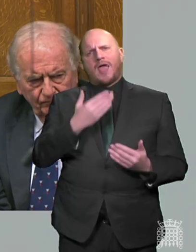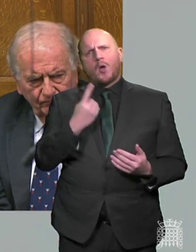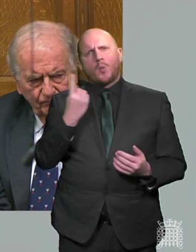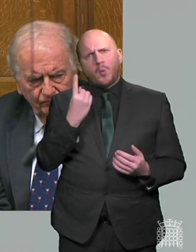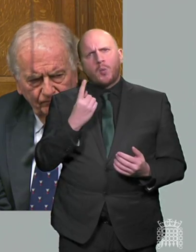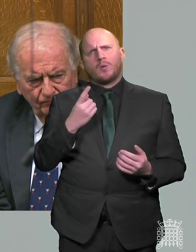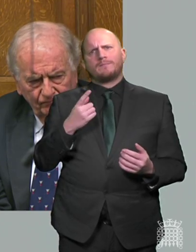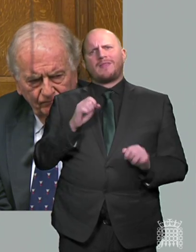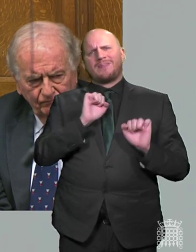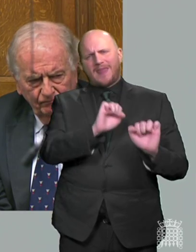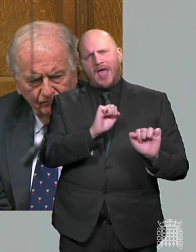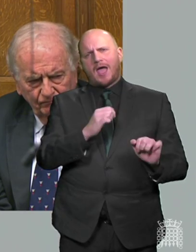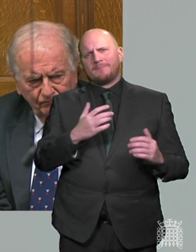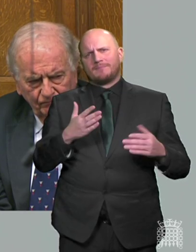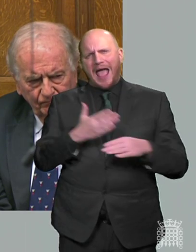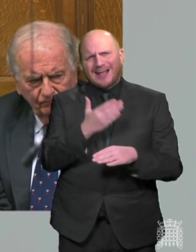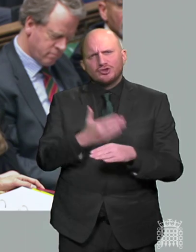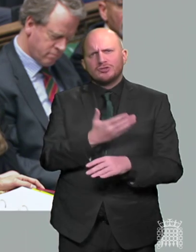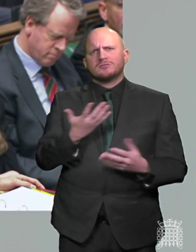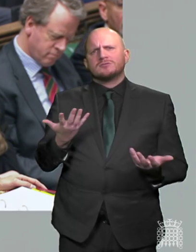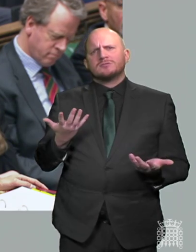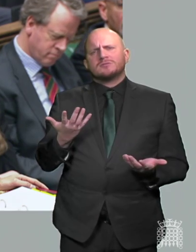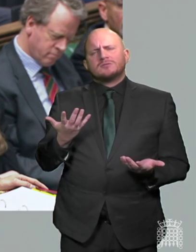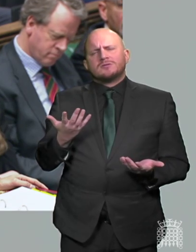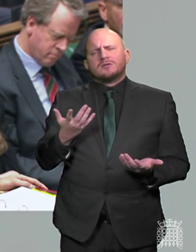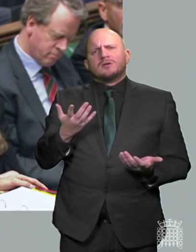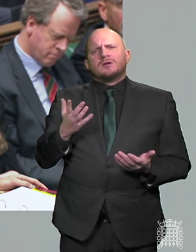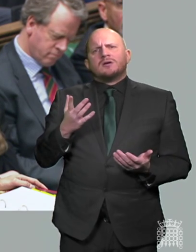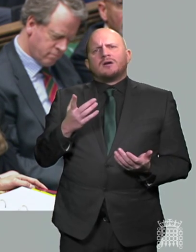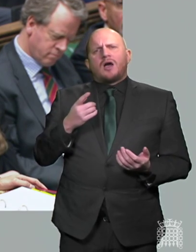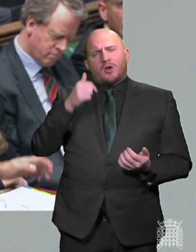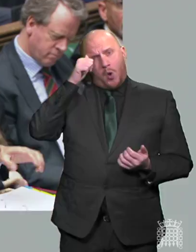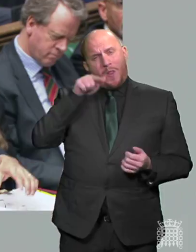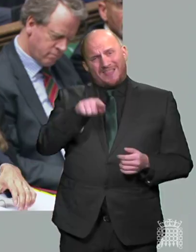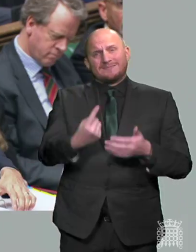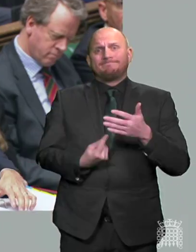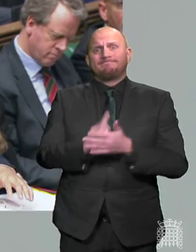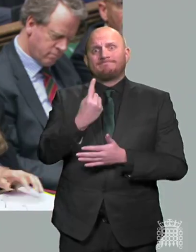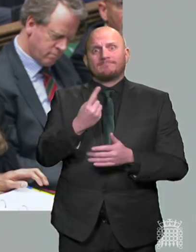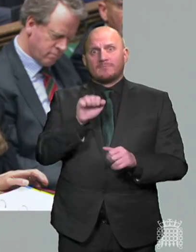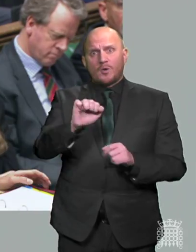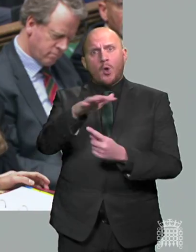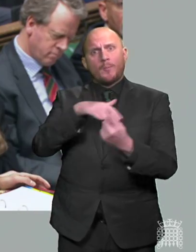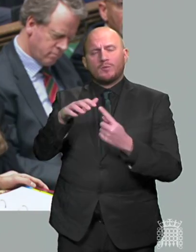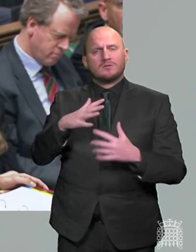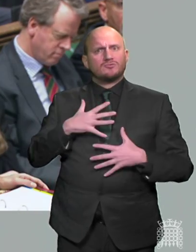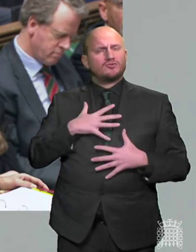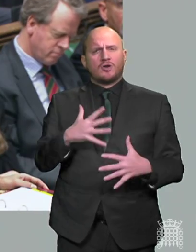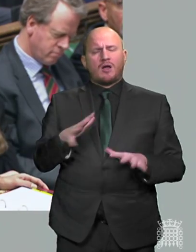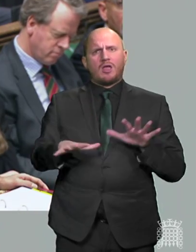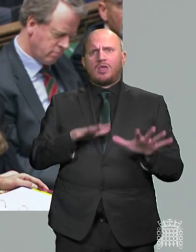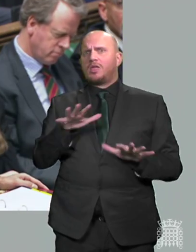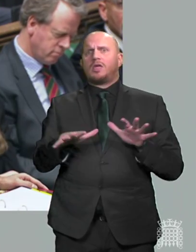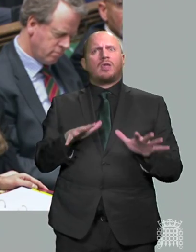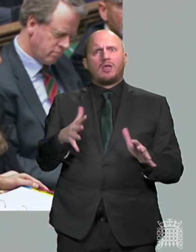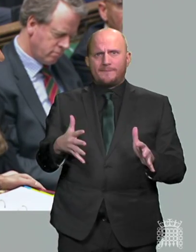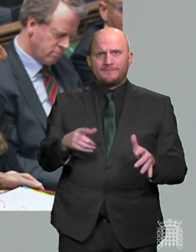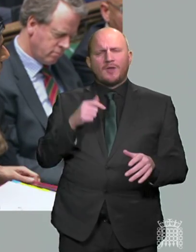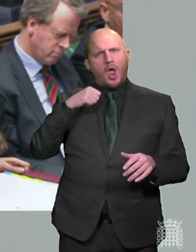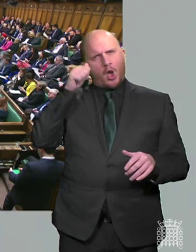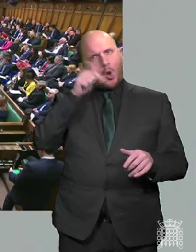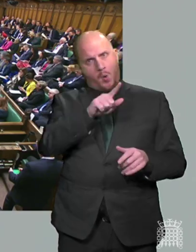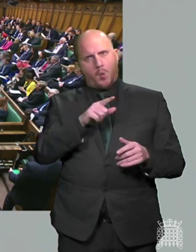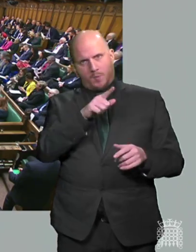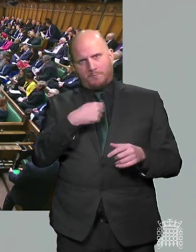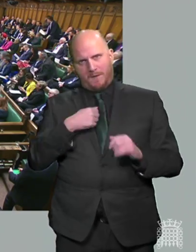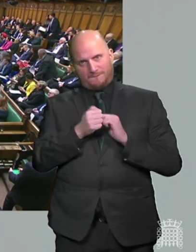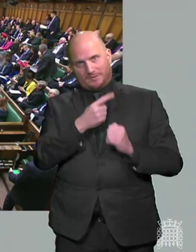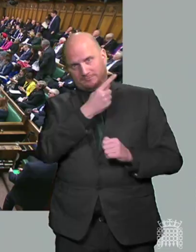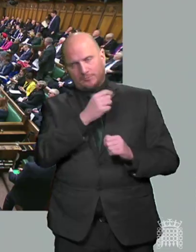This whole event has completely shocked the local community and I know that my honourable Friend will continue to do all he can to support his constituents at this difficult time.